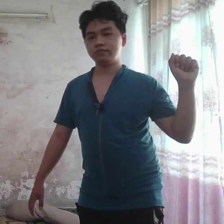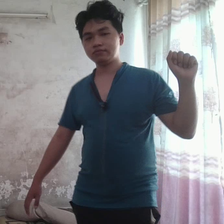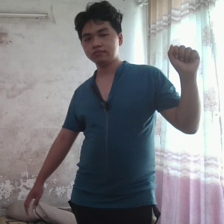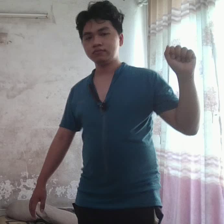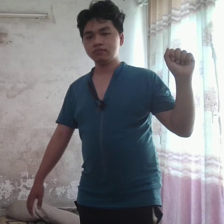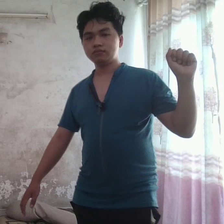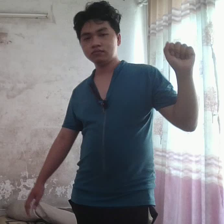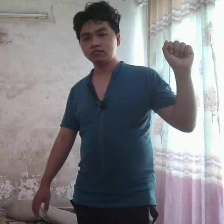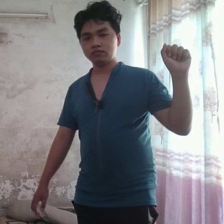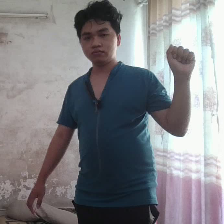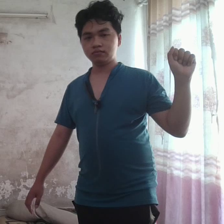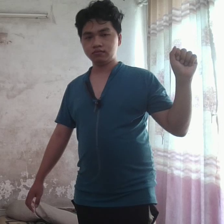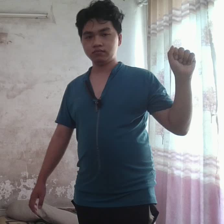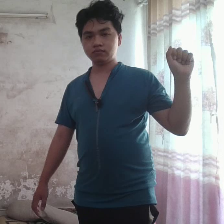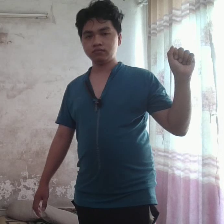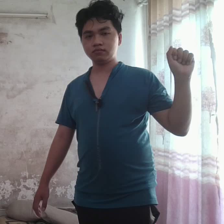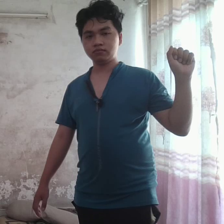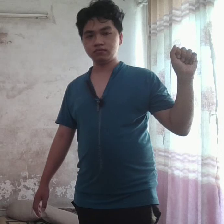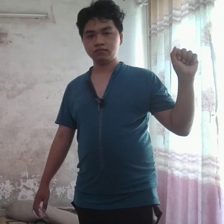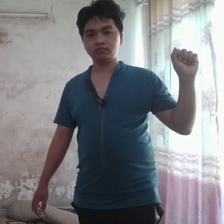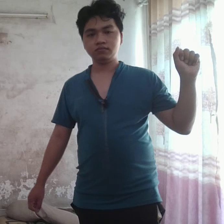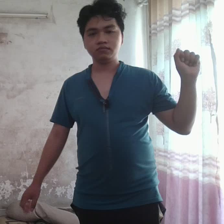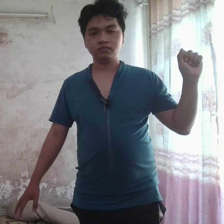a